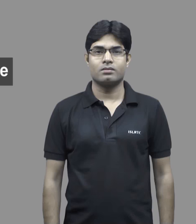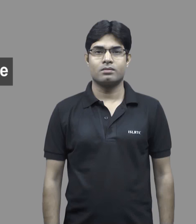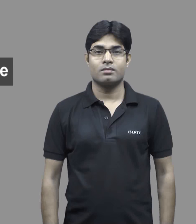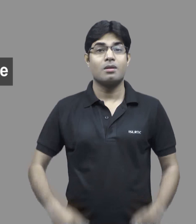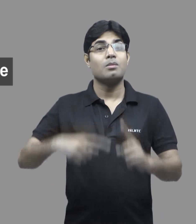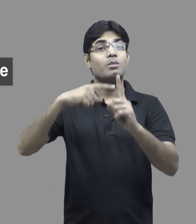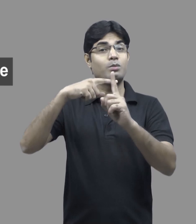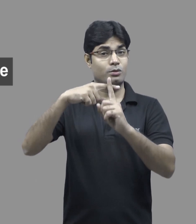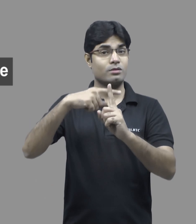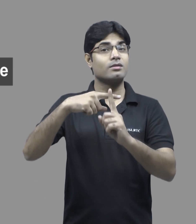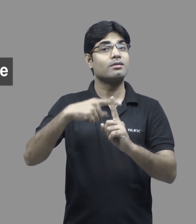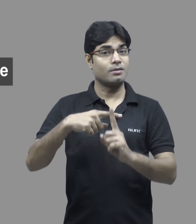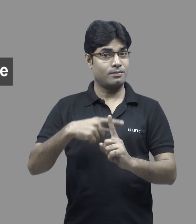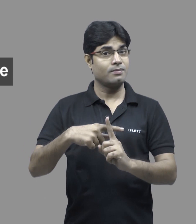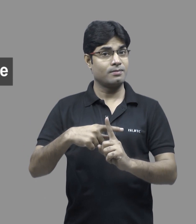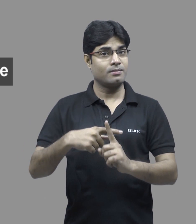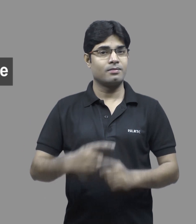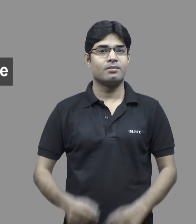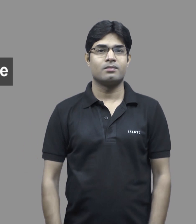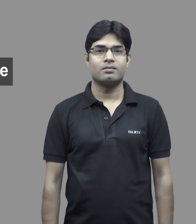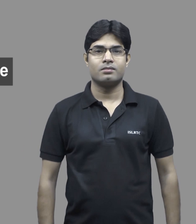Positive